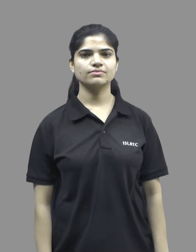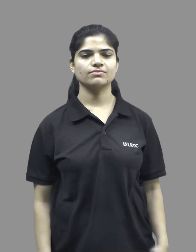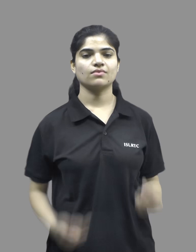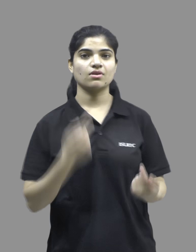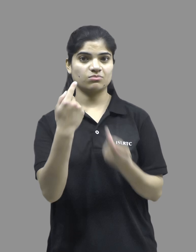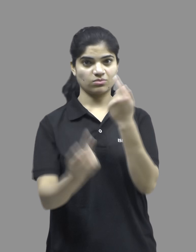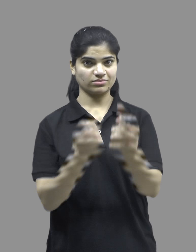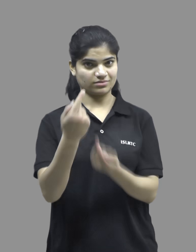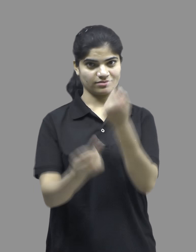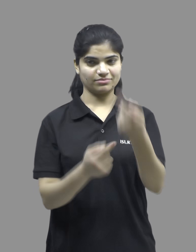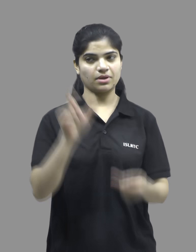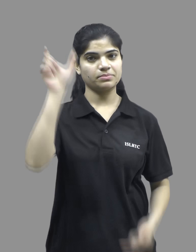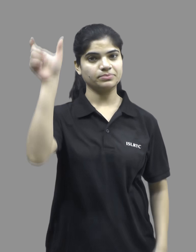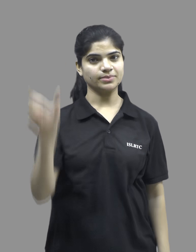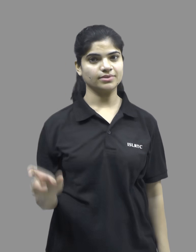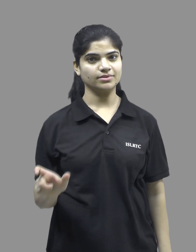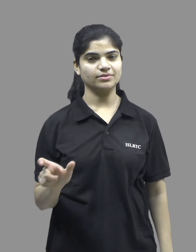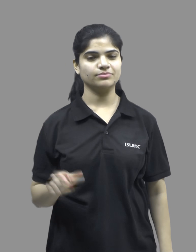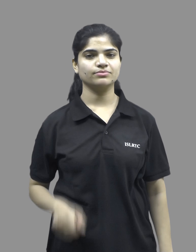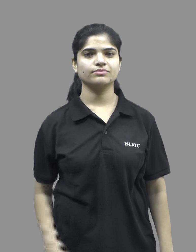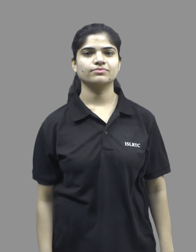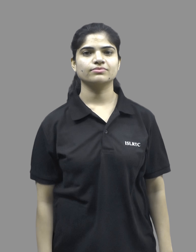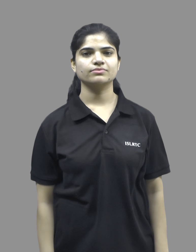Politician